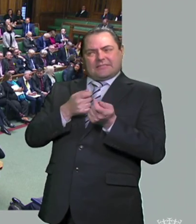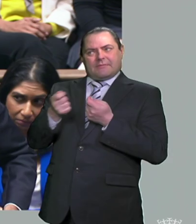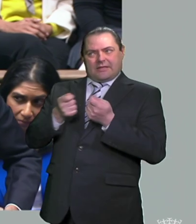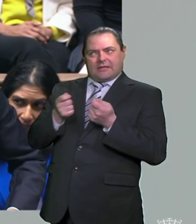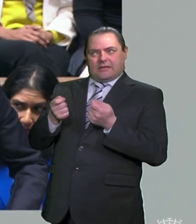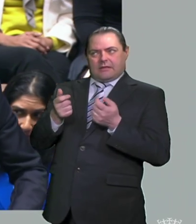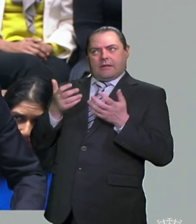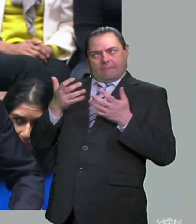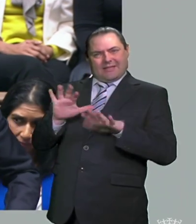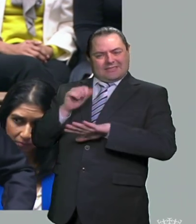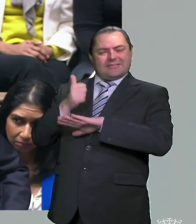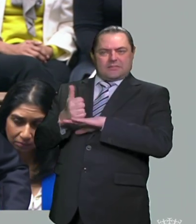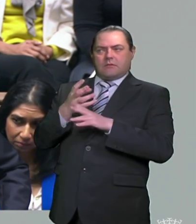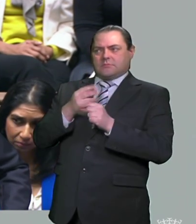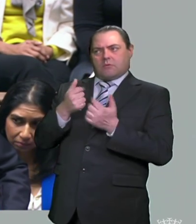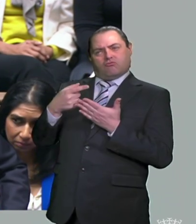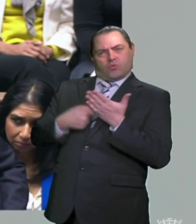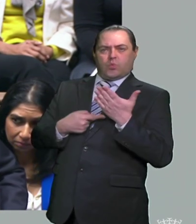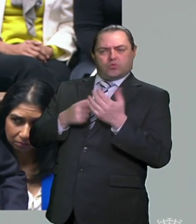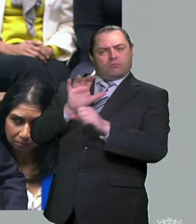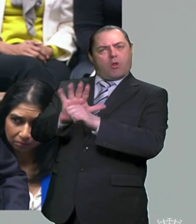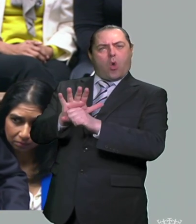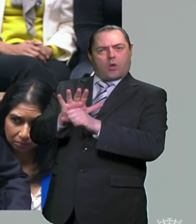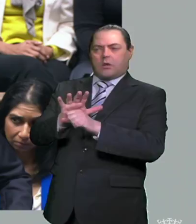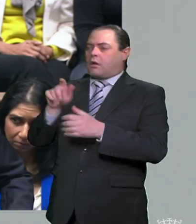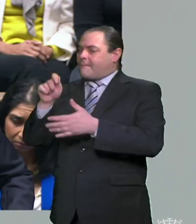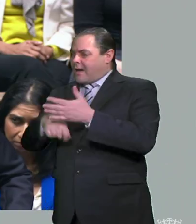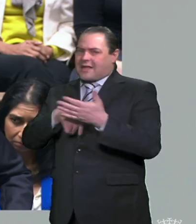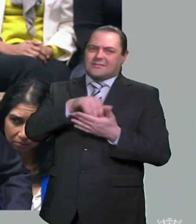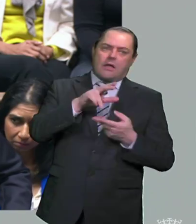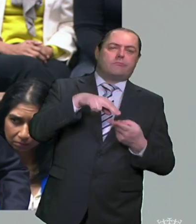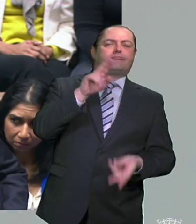We have introduced measures to combat ticket-touting, but I shall be happy to listen to the documentary